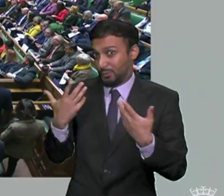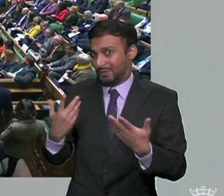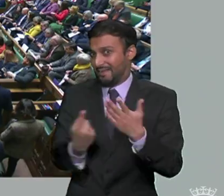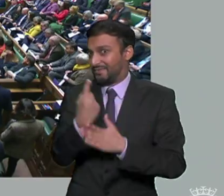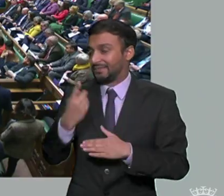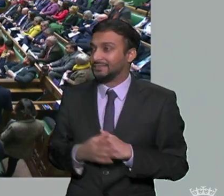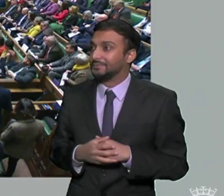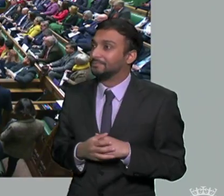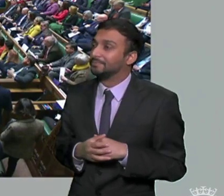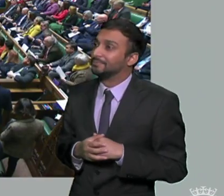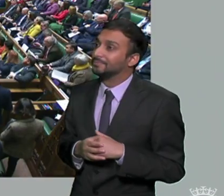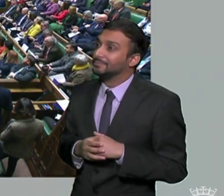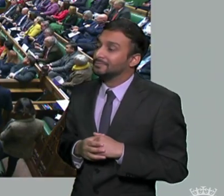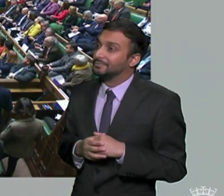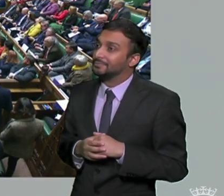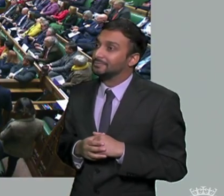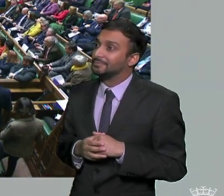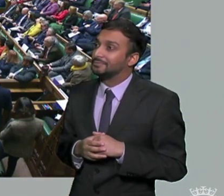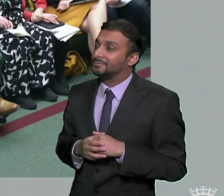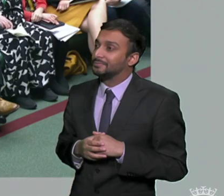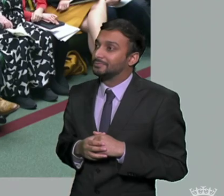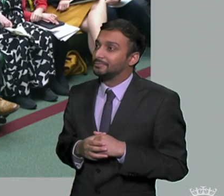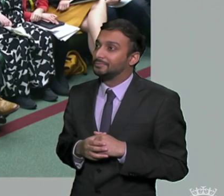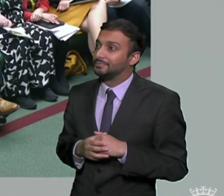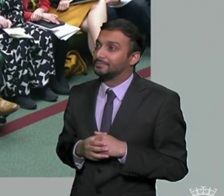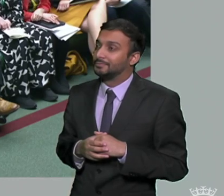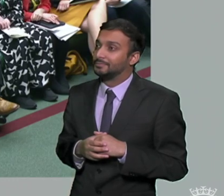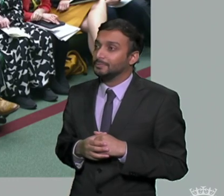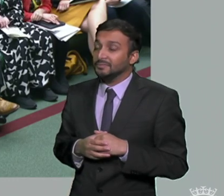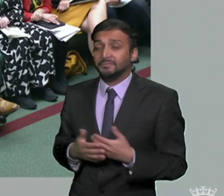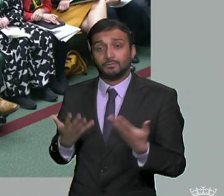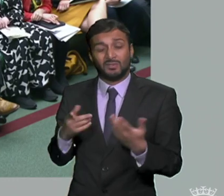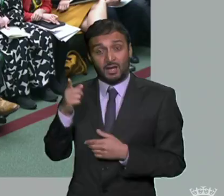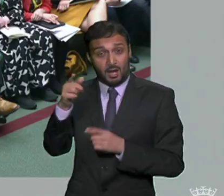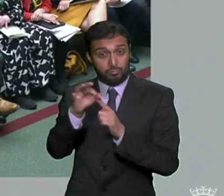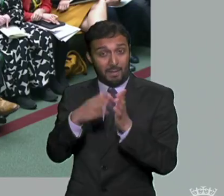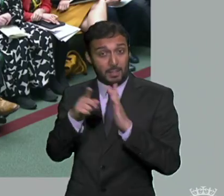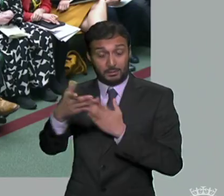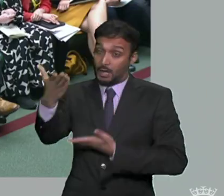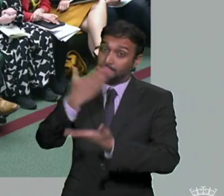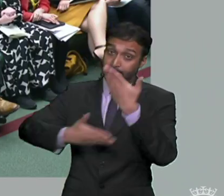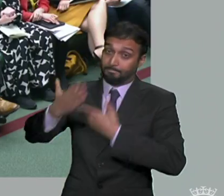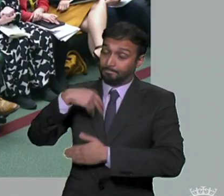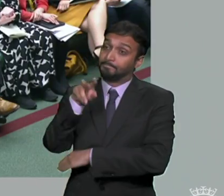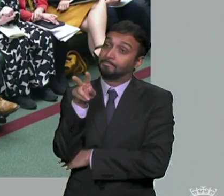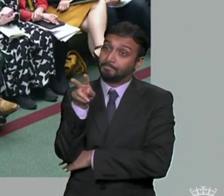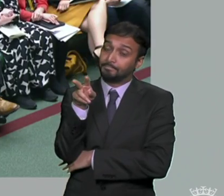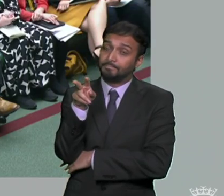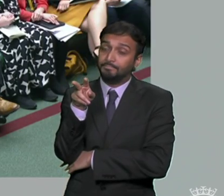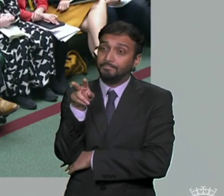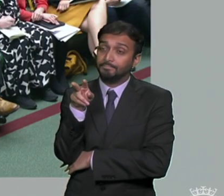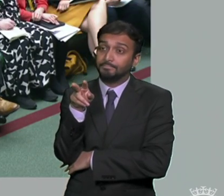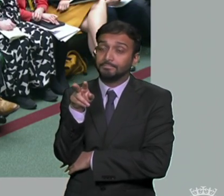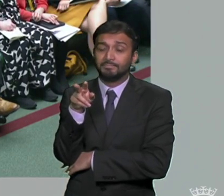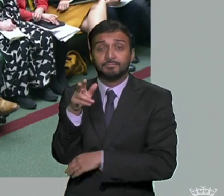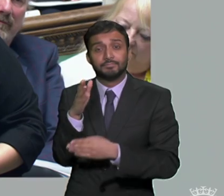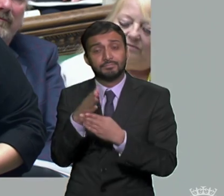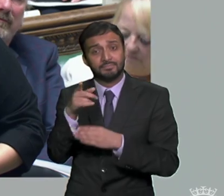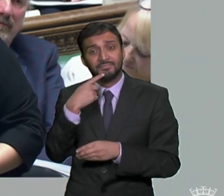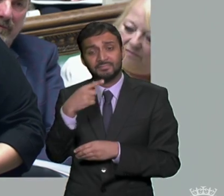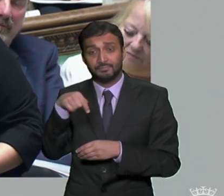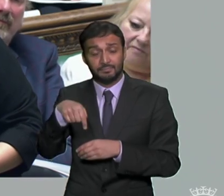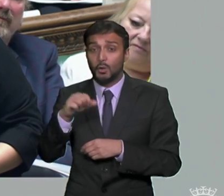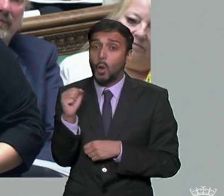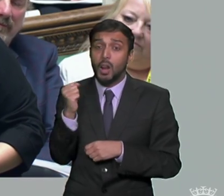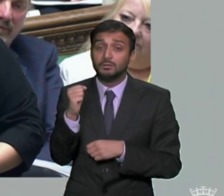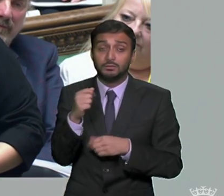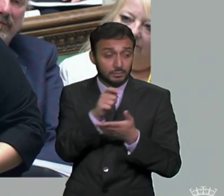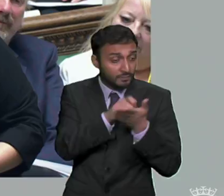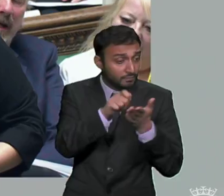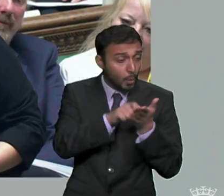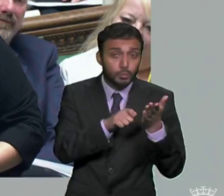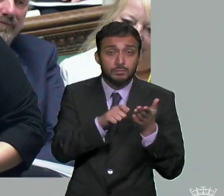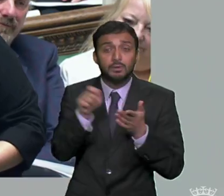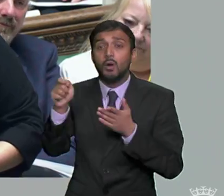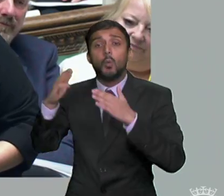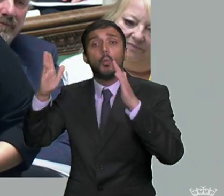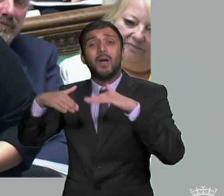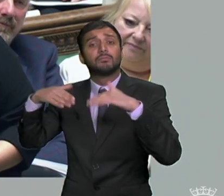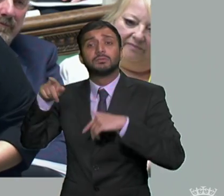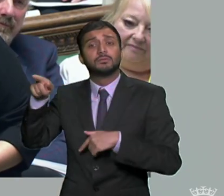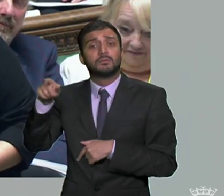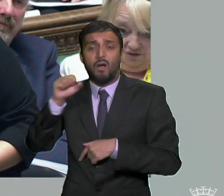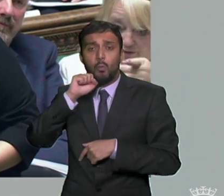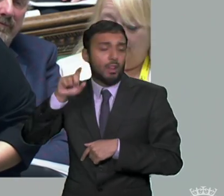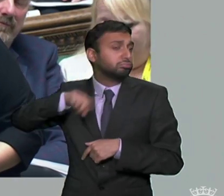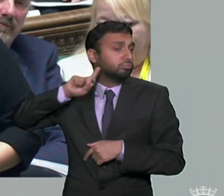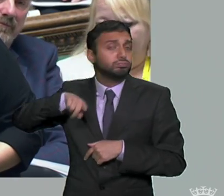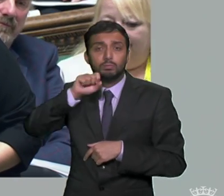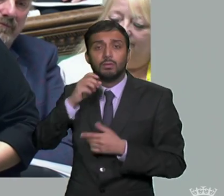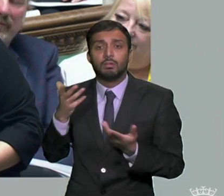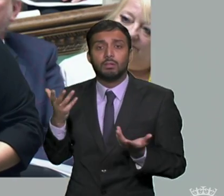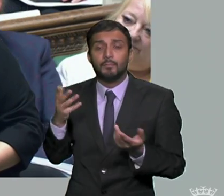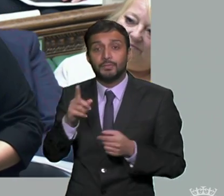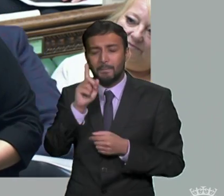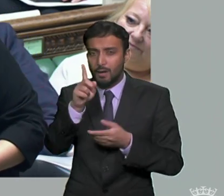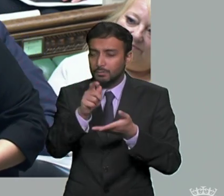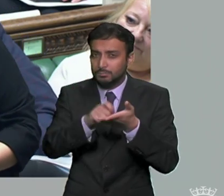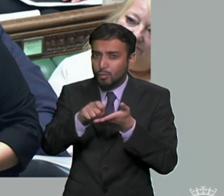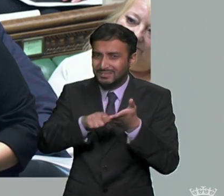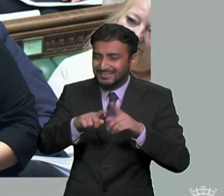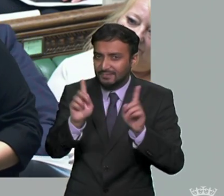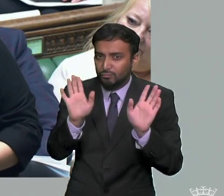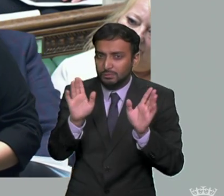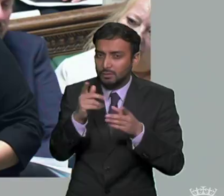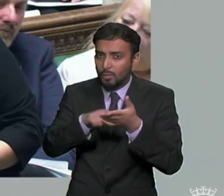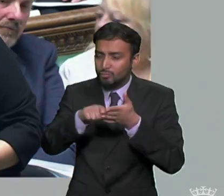What we have heard from the Prime Minister today is, in essence, that no matter how Scotland votes, Westminster will decide, but democracy demands differently.